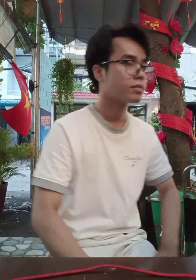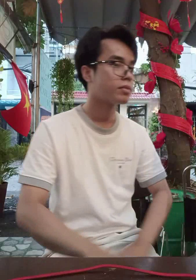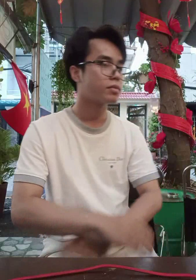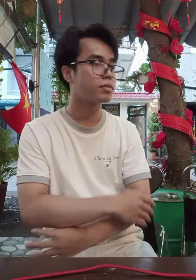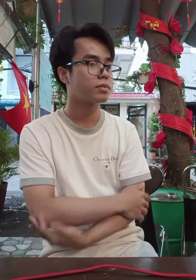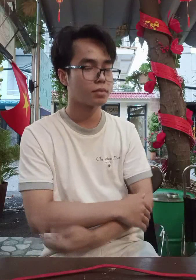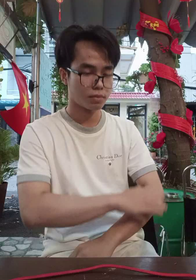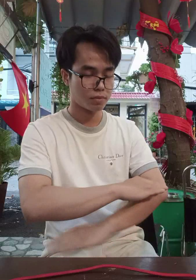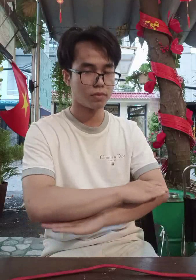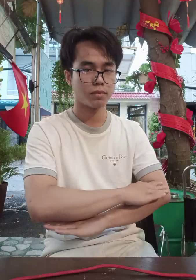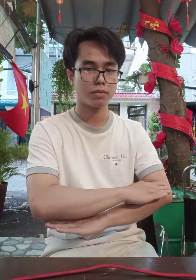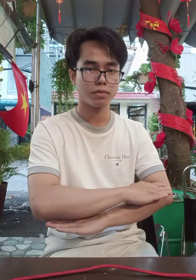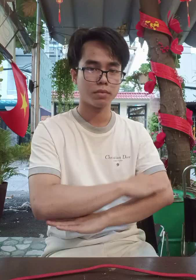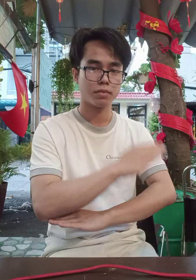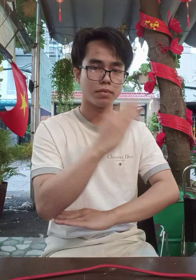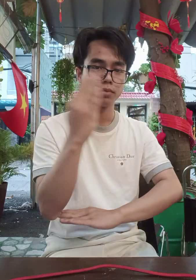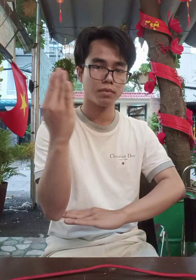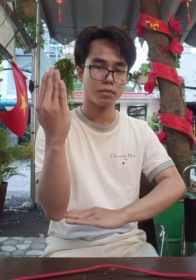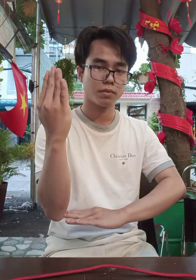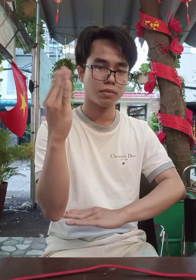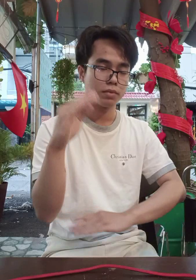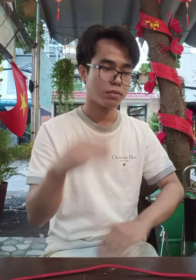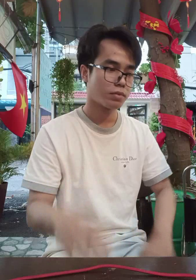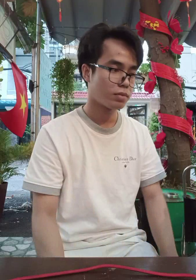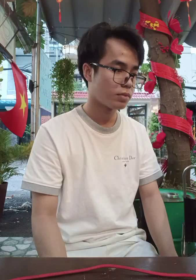buoi sang